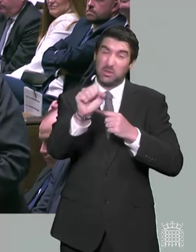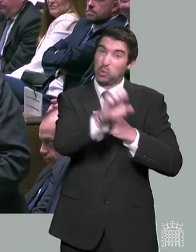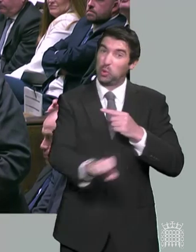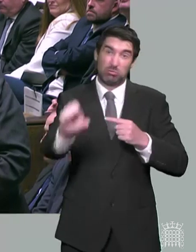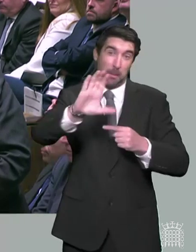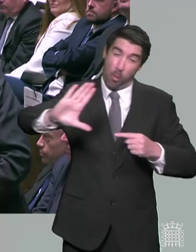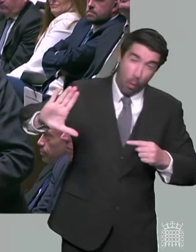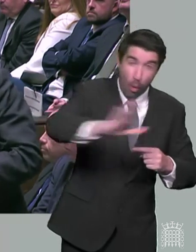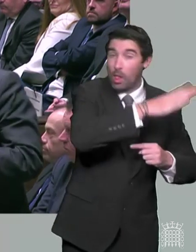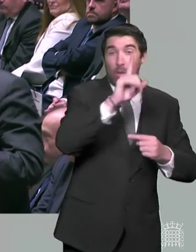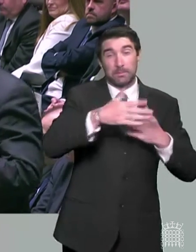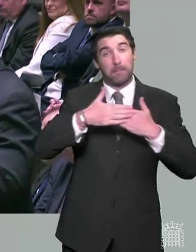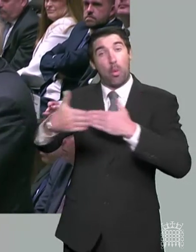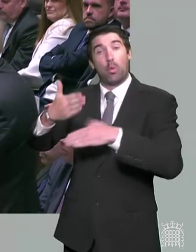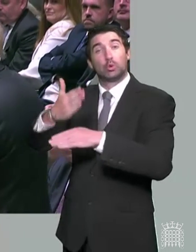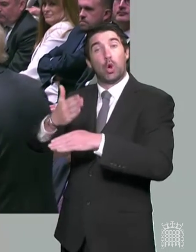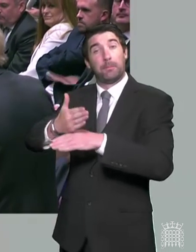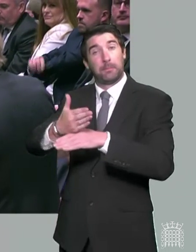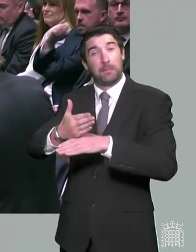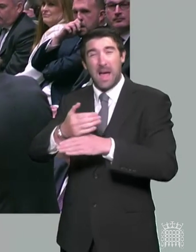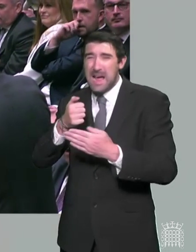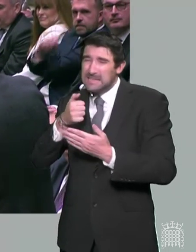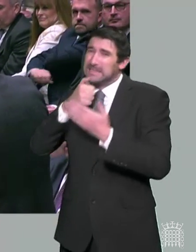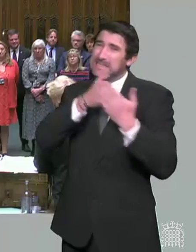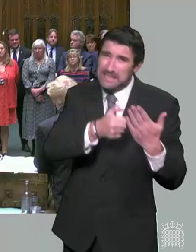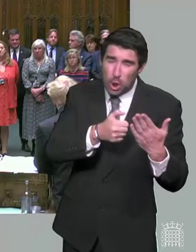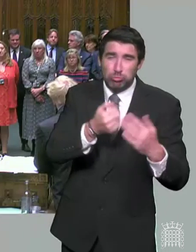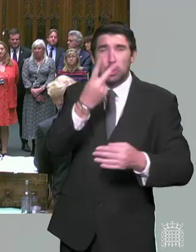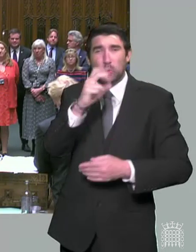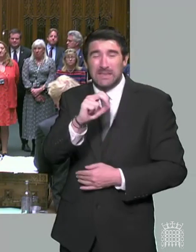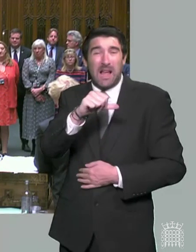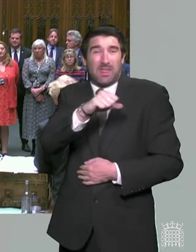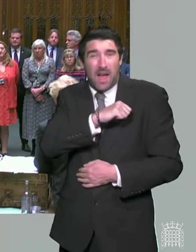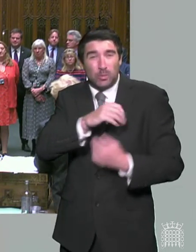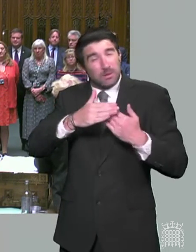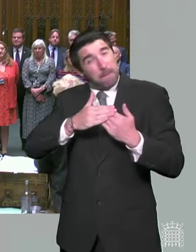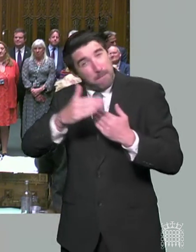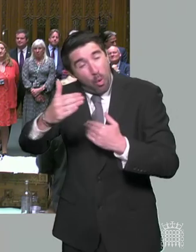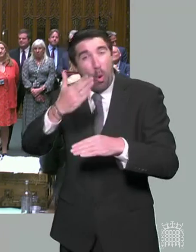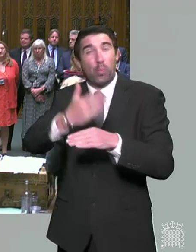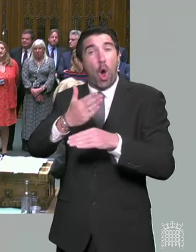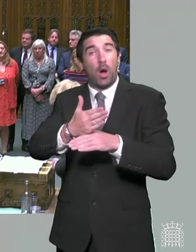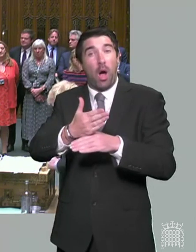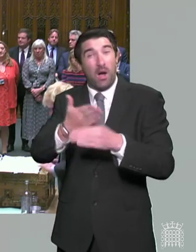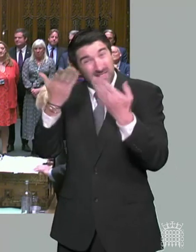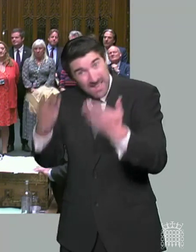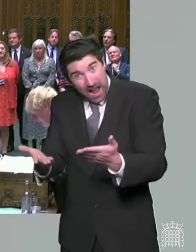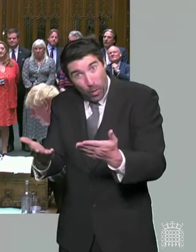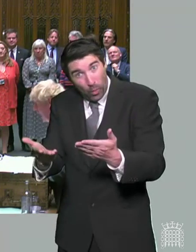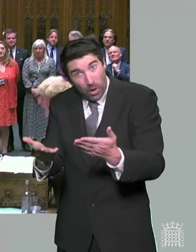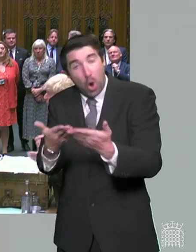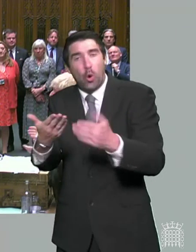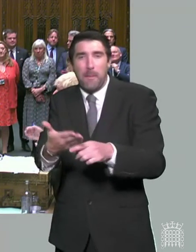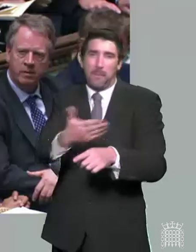As I said, 620,000 more people across the whole UK are in payroll employment than before the pandemic began.